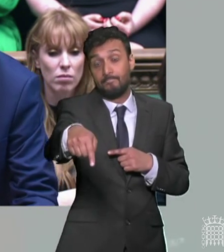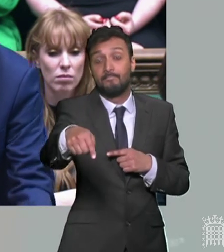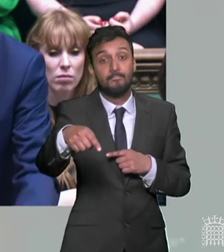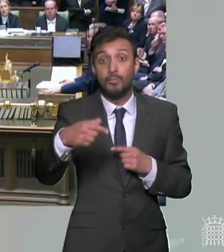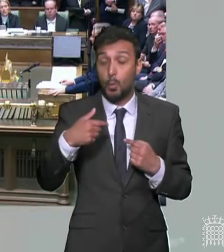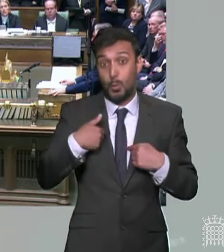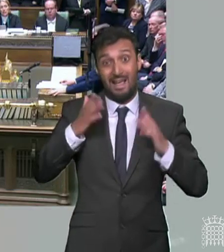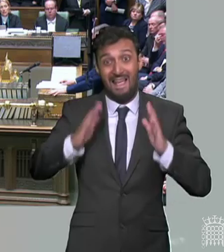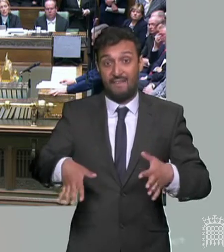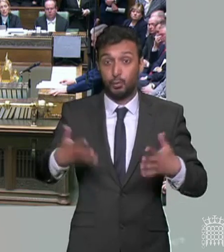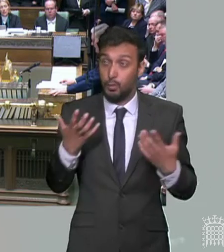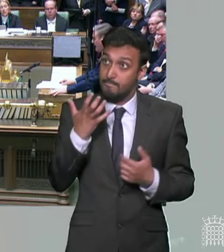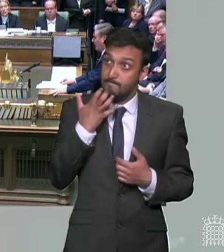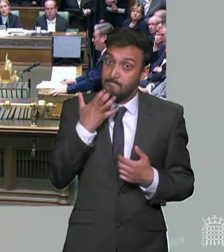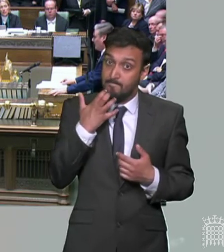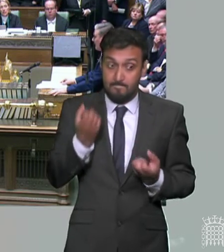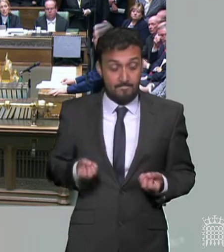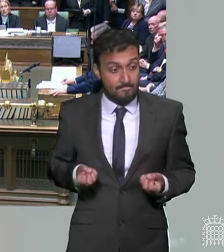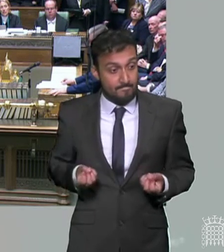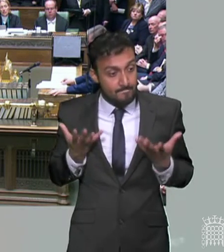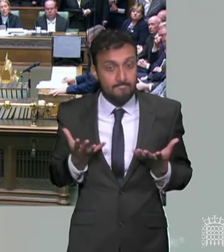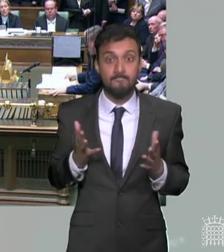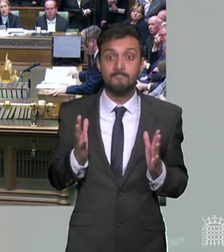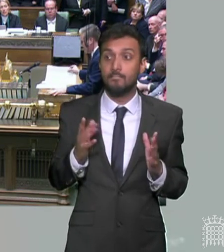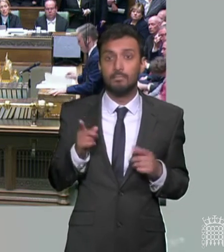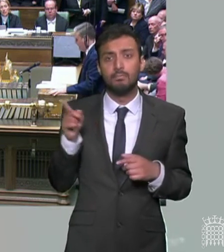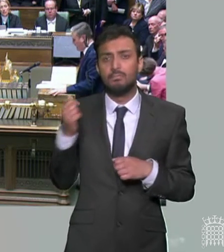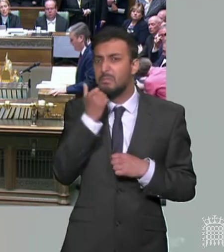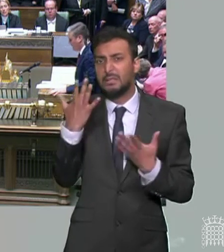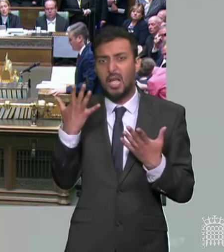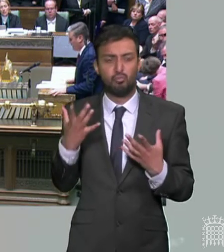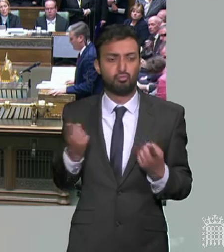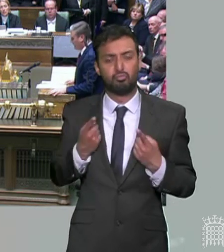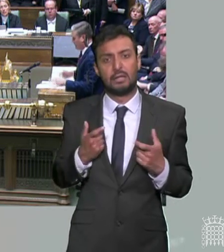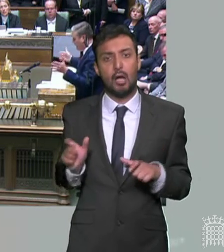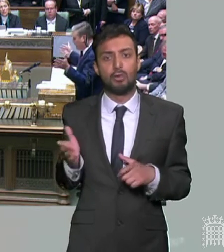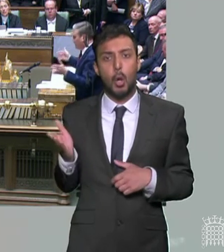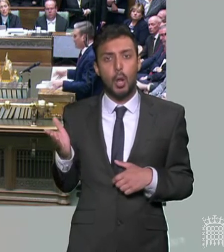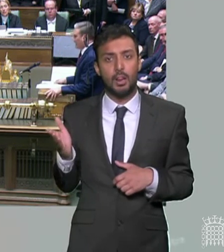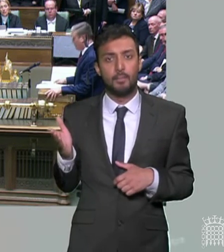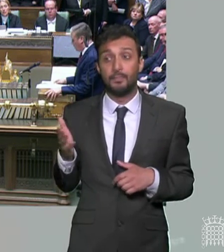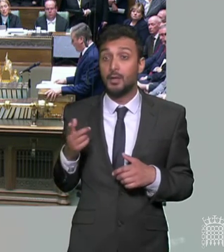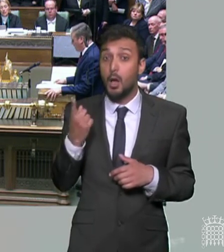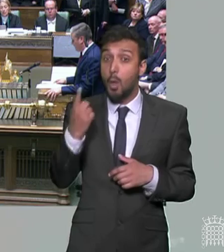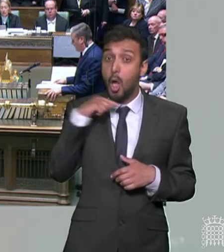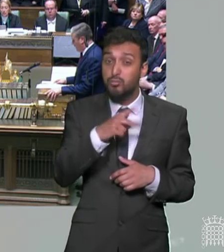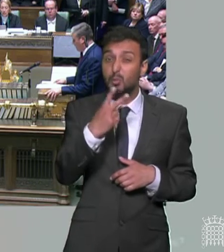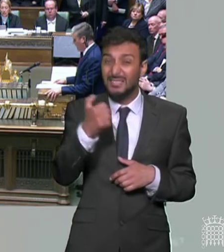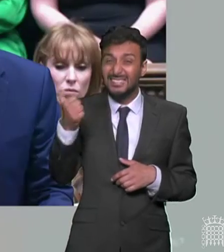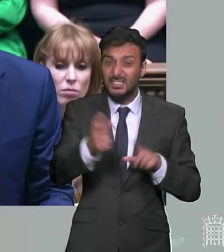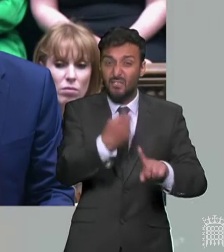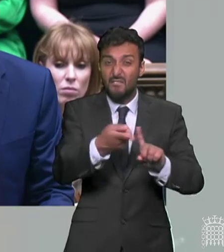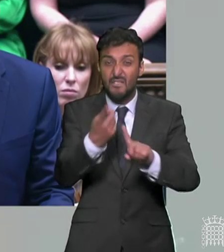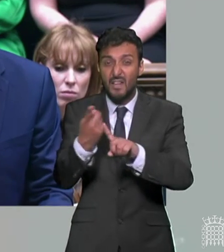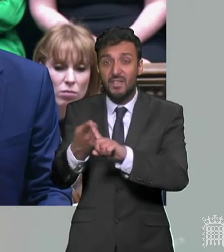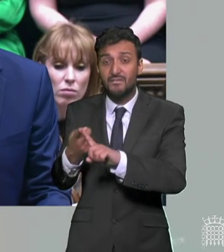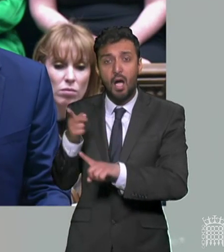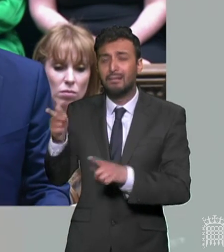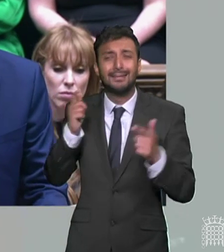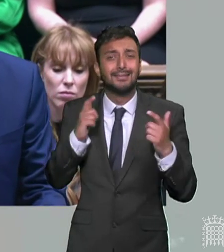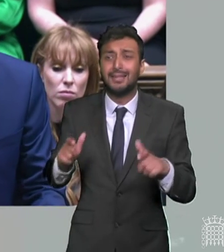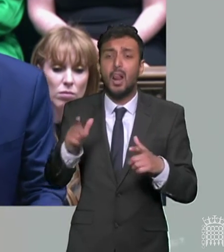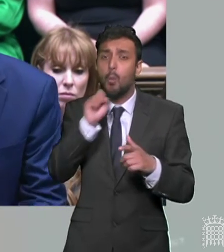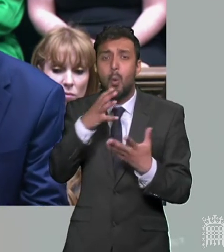10. Even now, after 126 fines, they think it is everyone else’s fault but theirs.